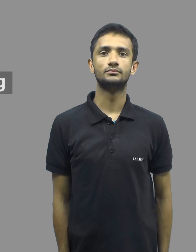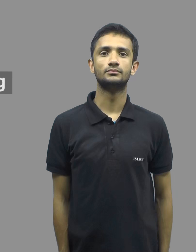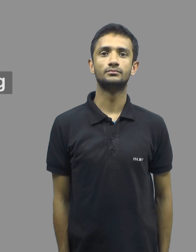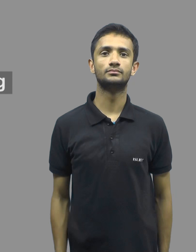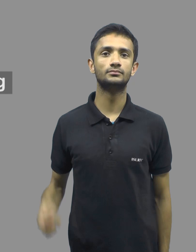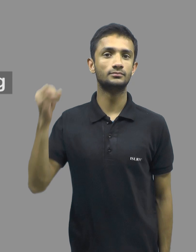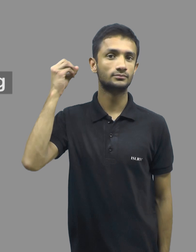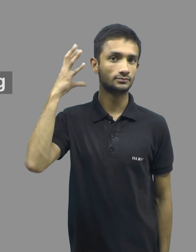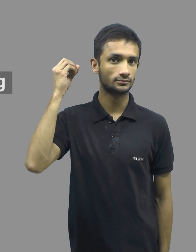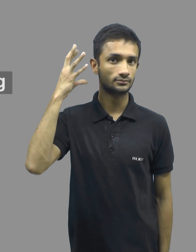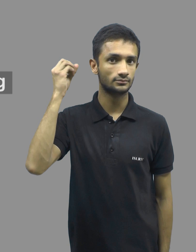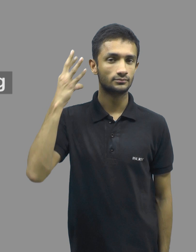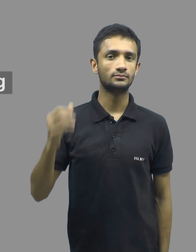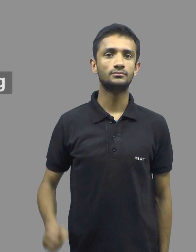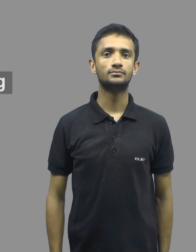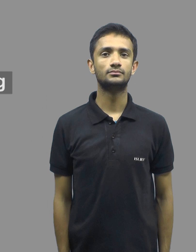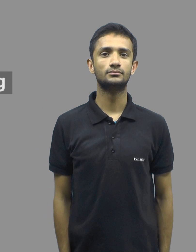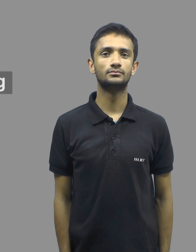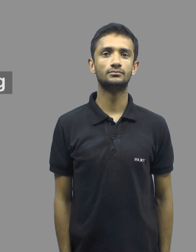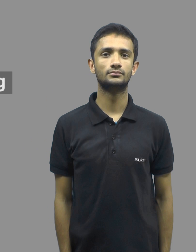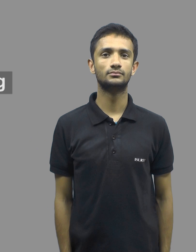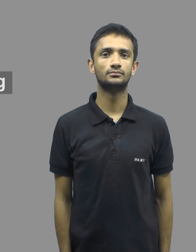Hearing